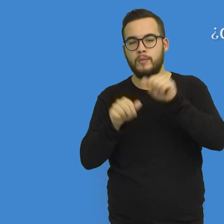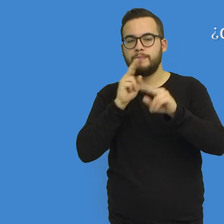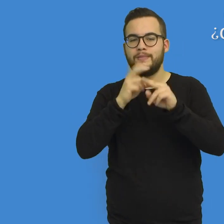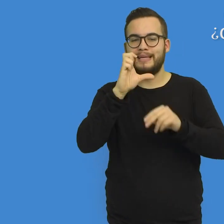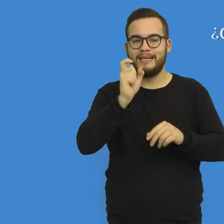nombre